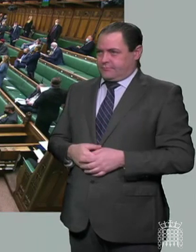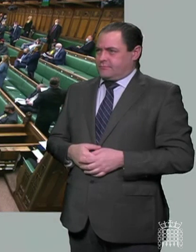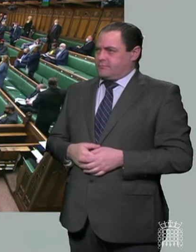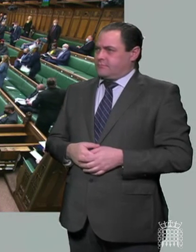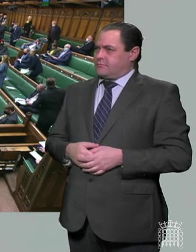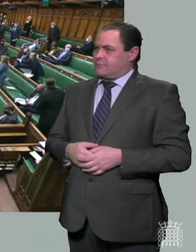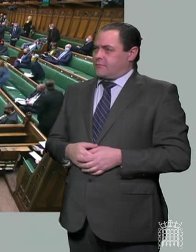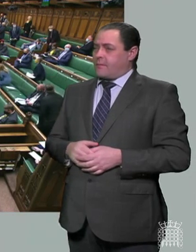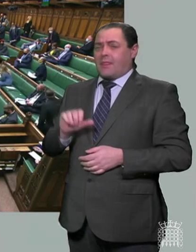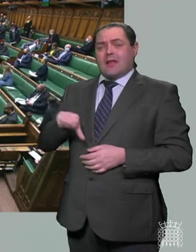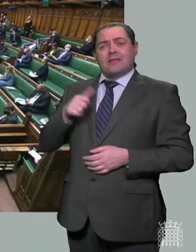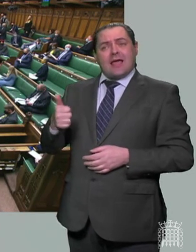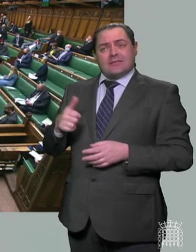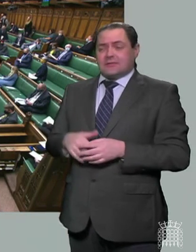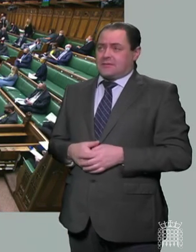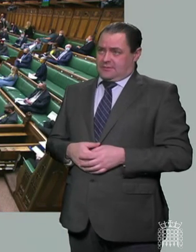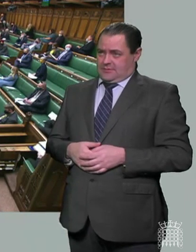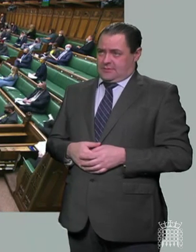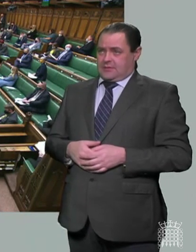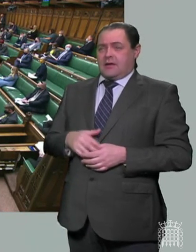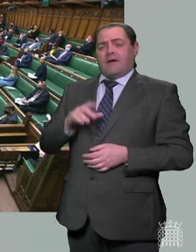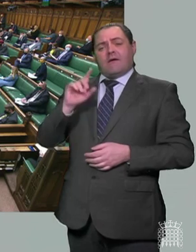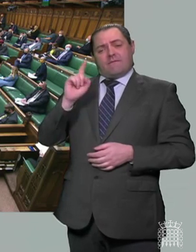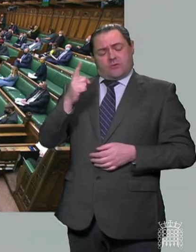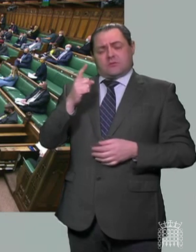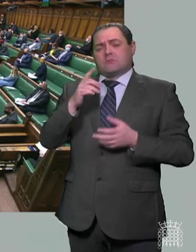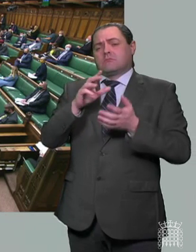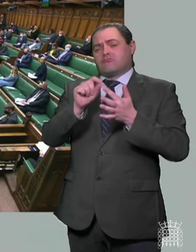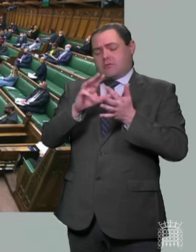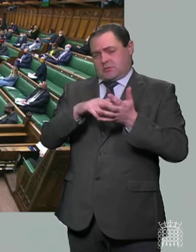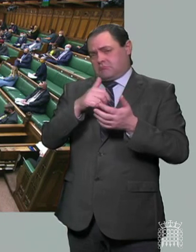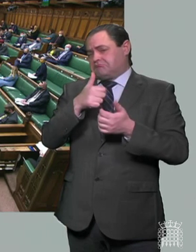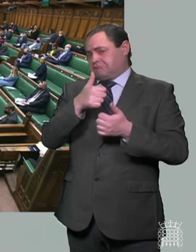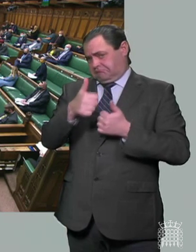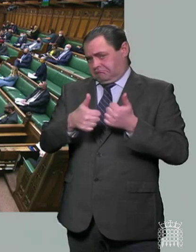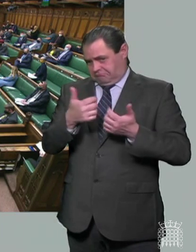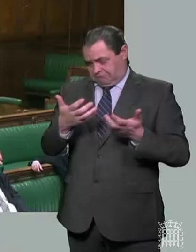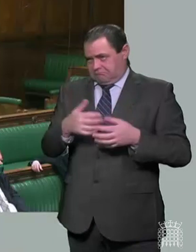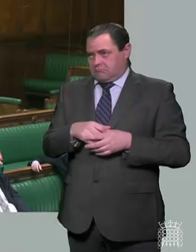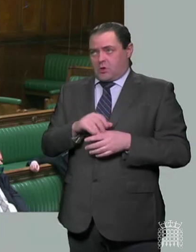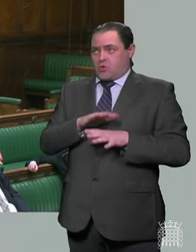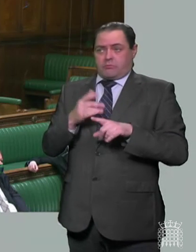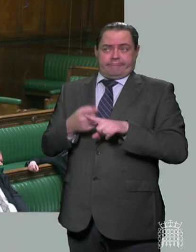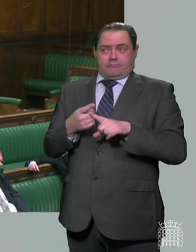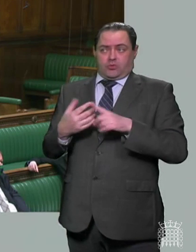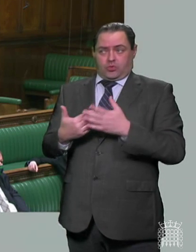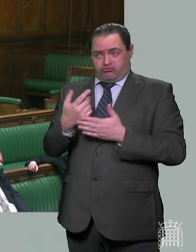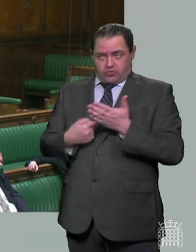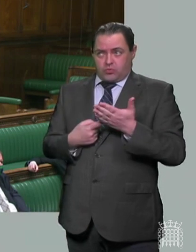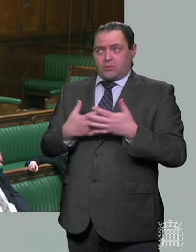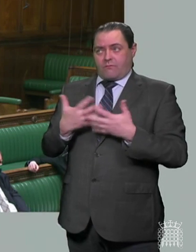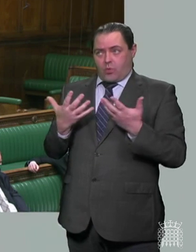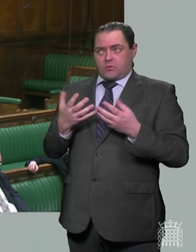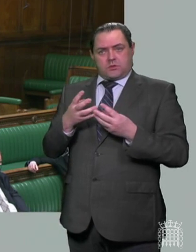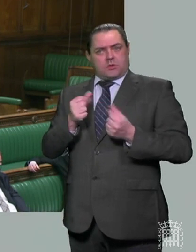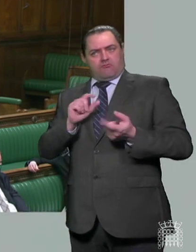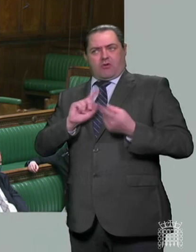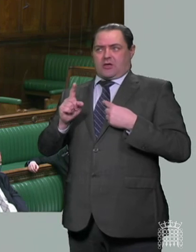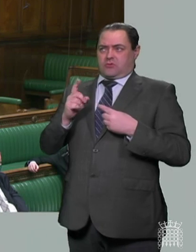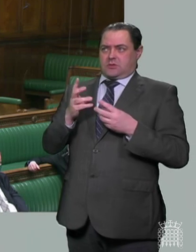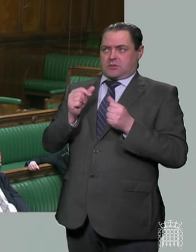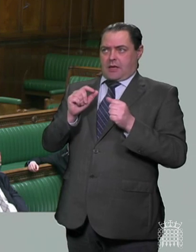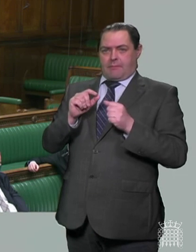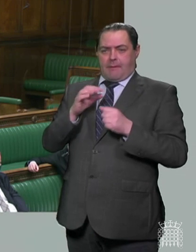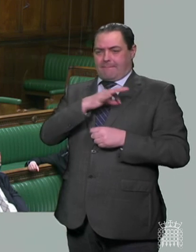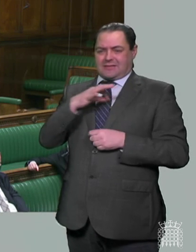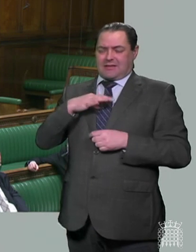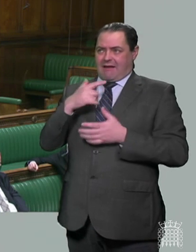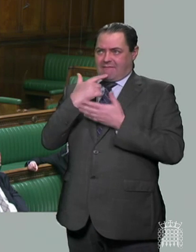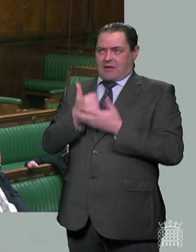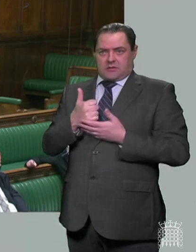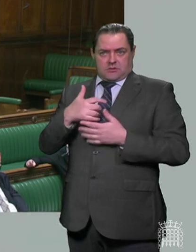I give the Prime Minister credit for not rushing into new restrictions, despite the hysterical views of some medical advisers.